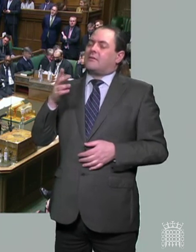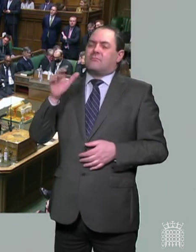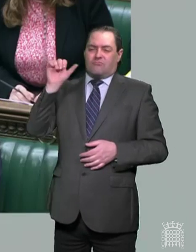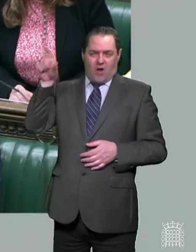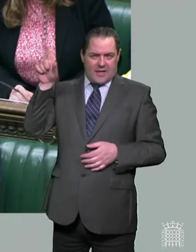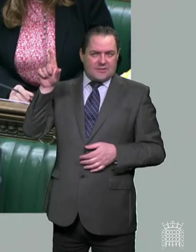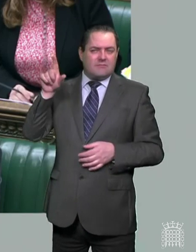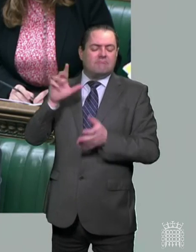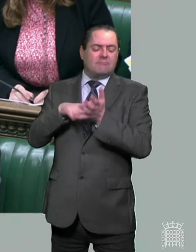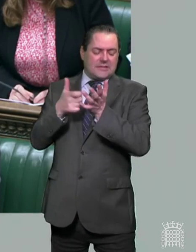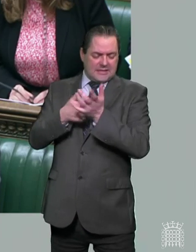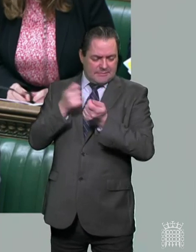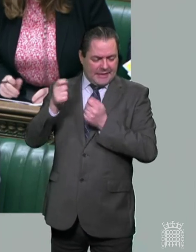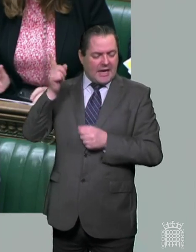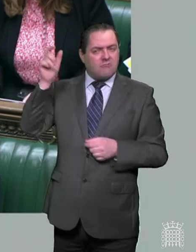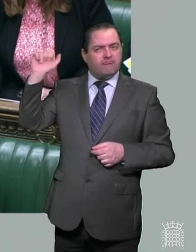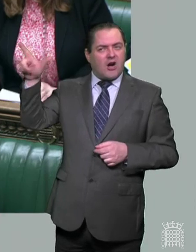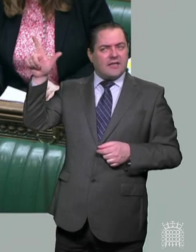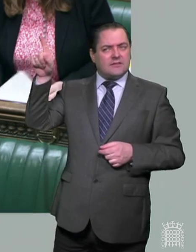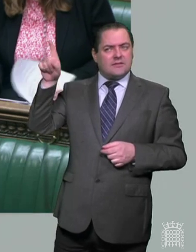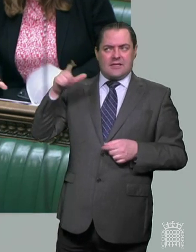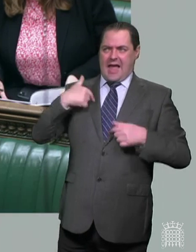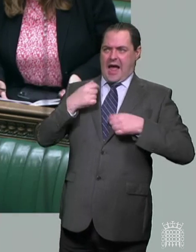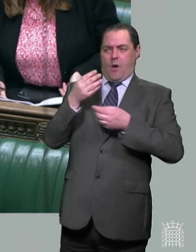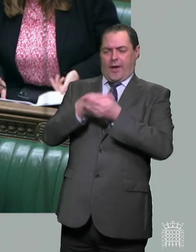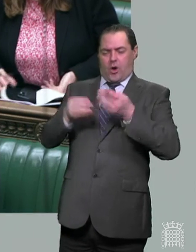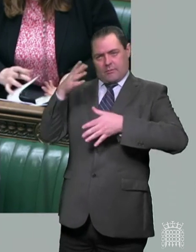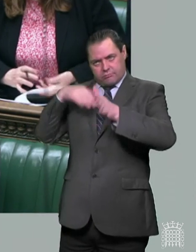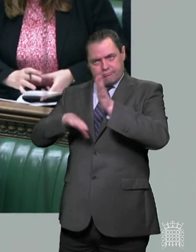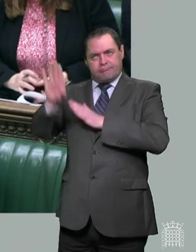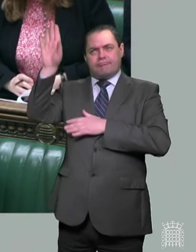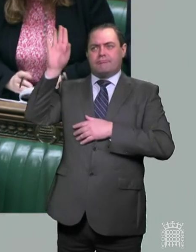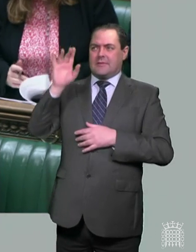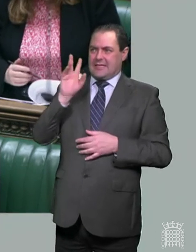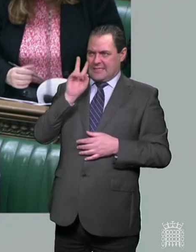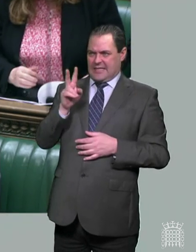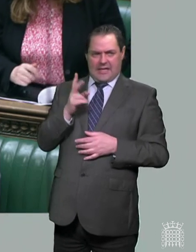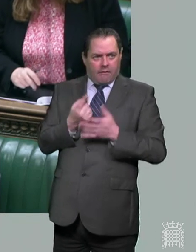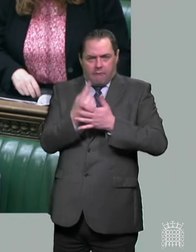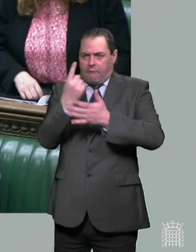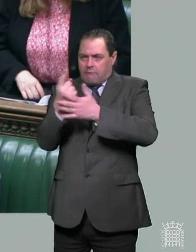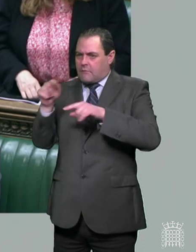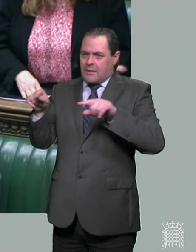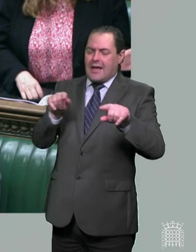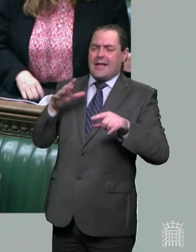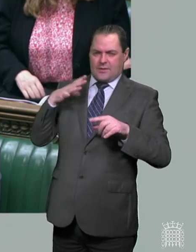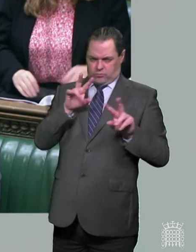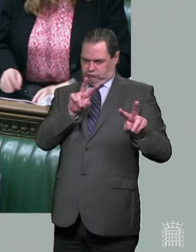My honourable Friend is absolutely right in what she says. As the economy rebounds, we are seeing all sorts of pressures.